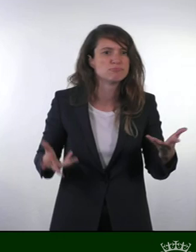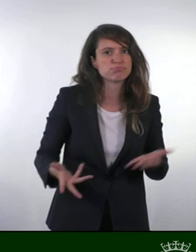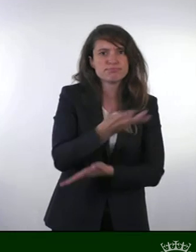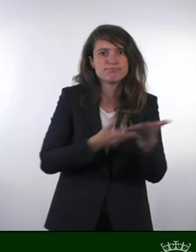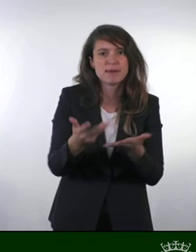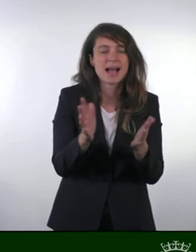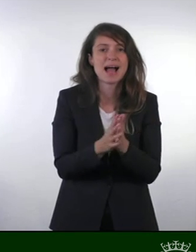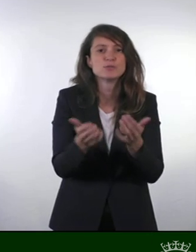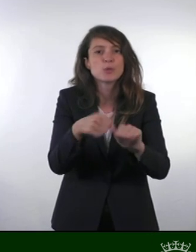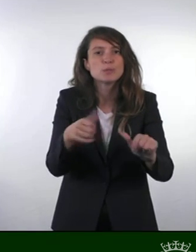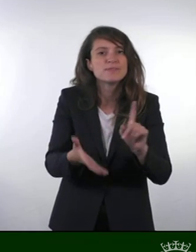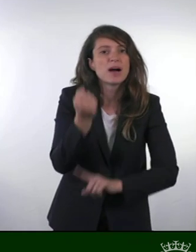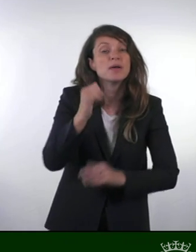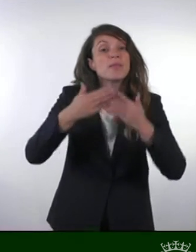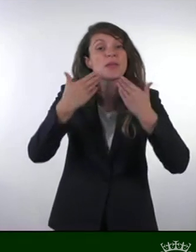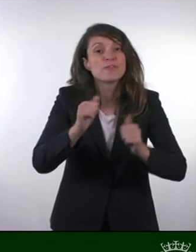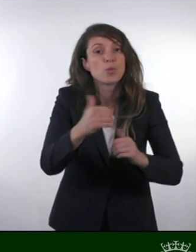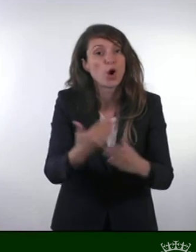I thank him very much for the work that he is doing.